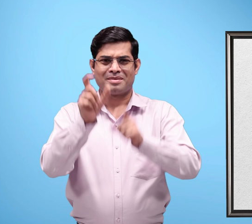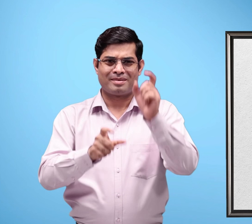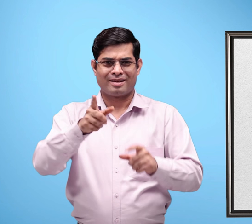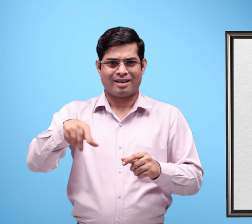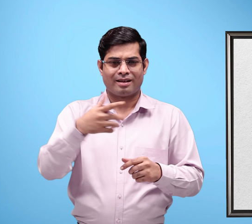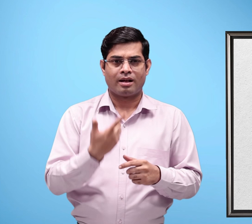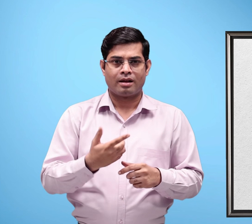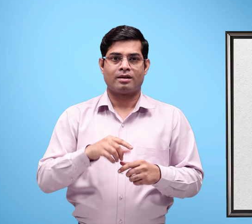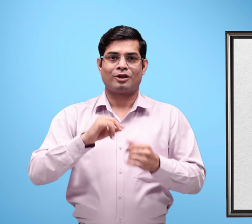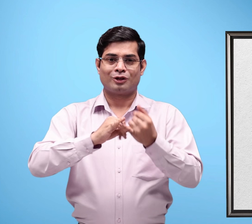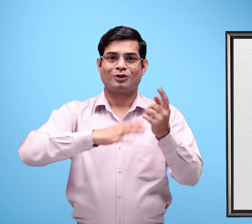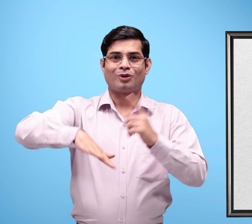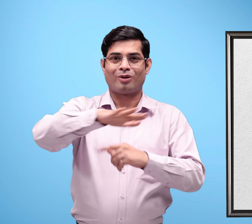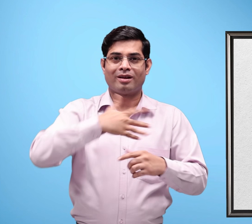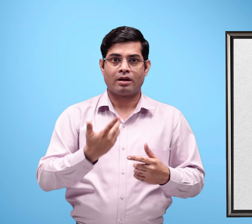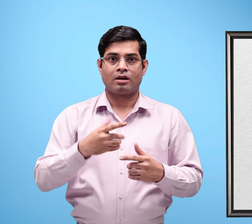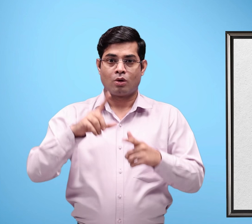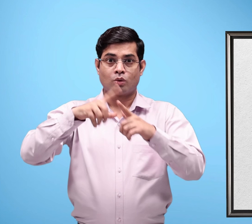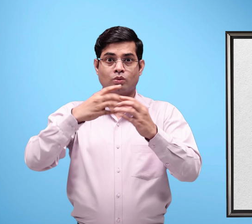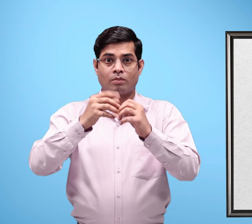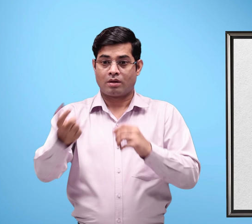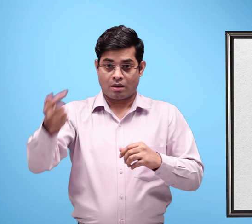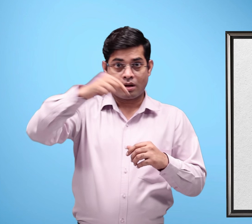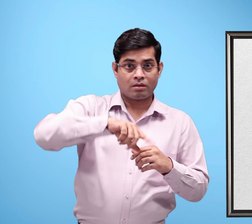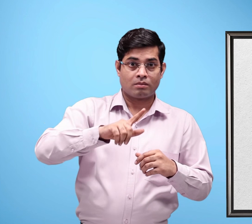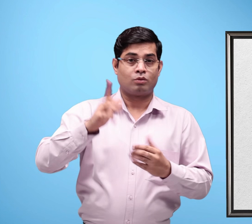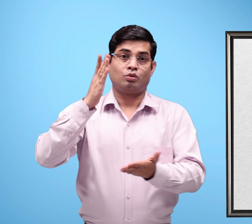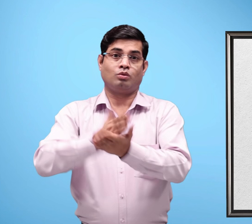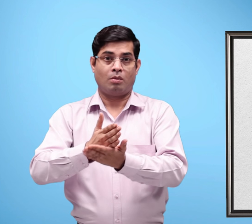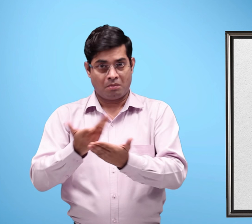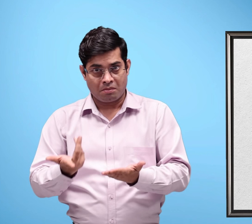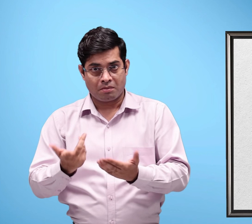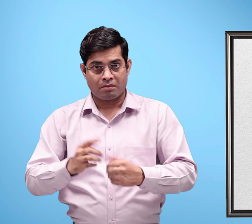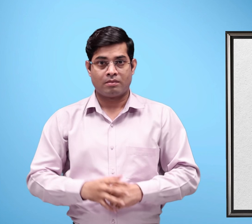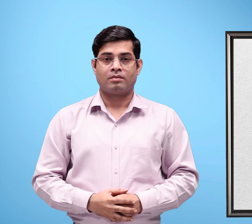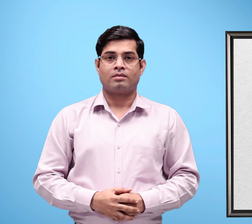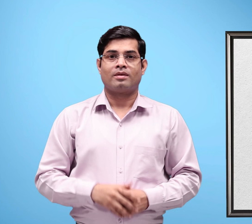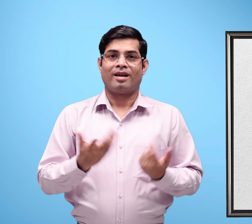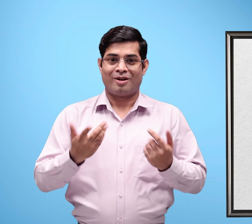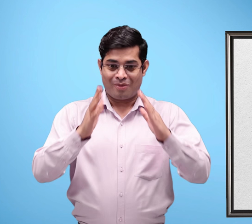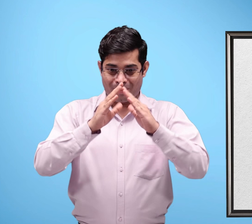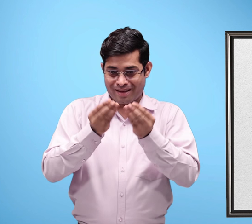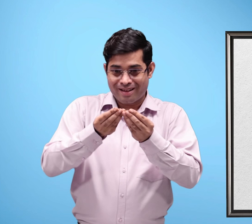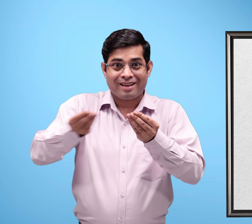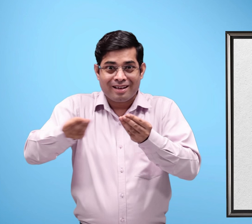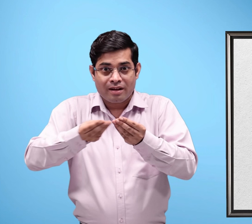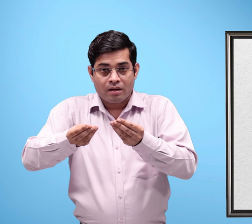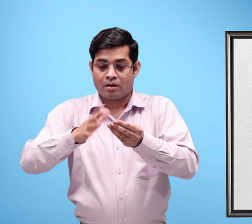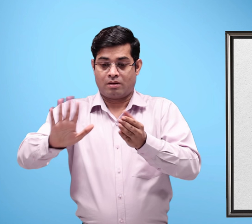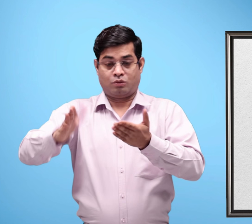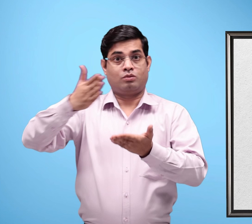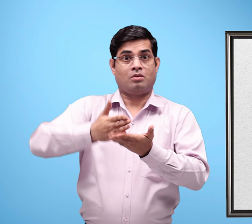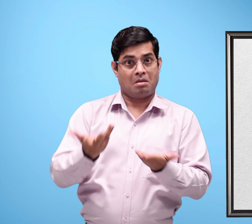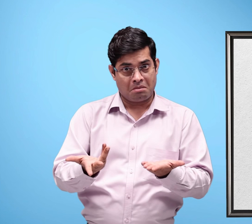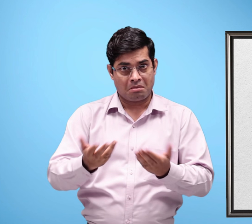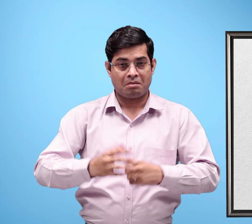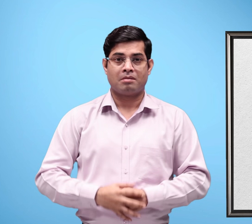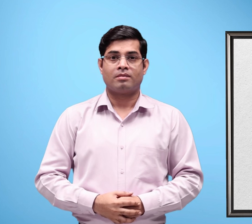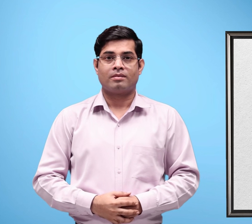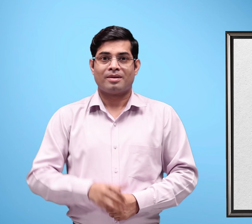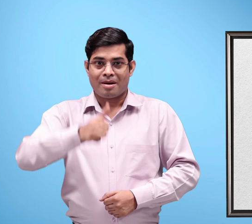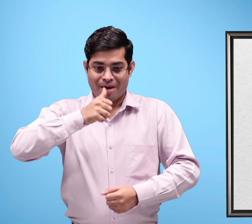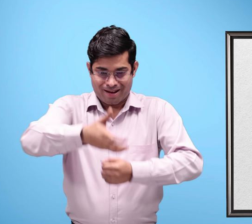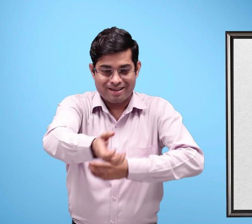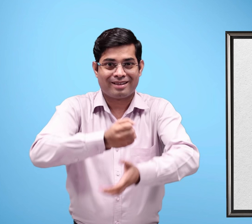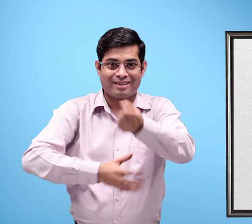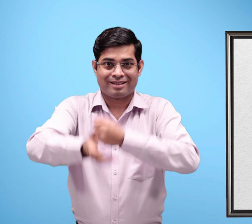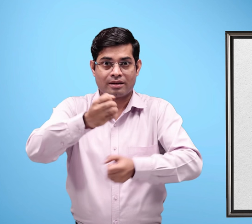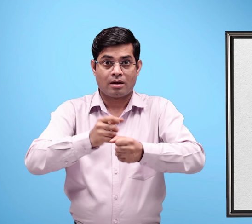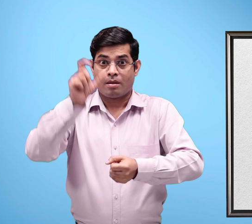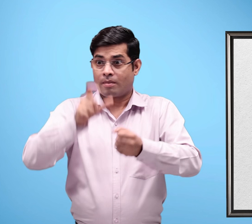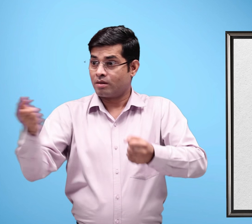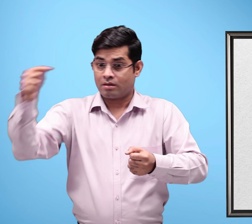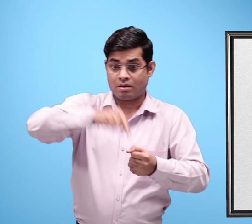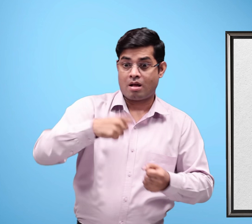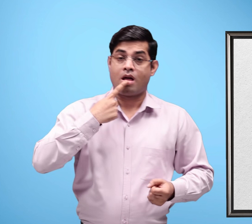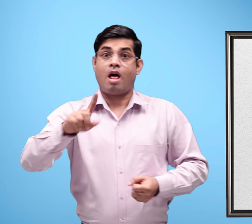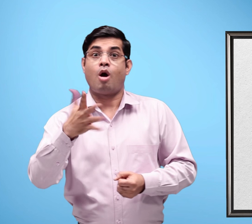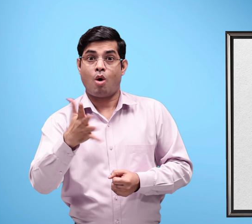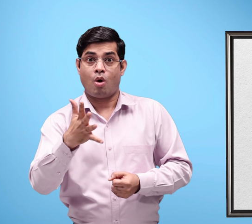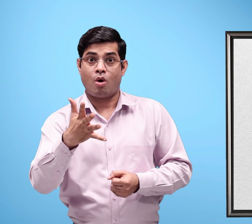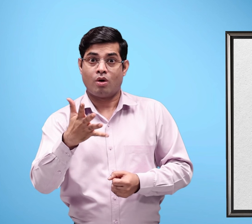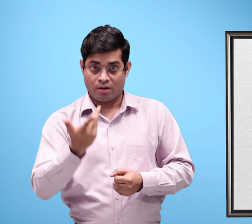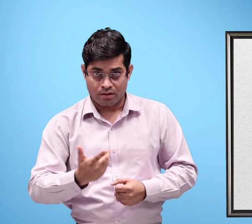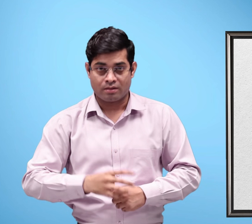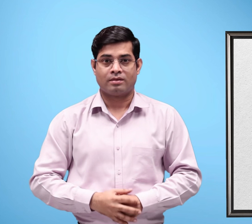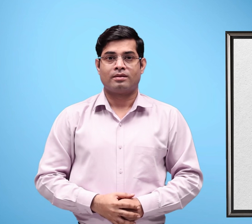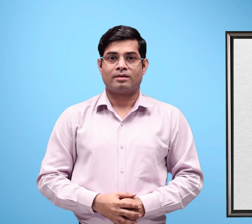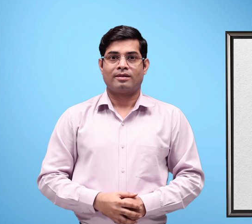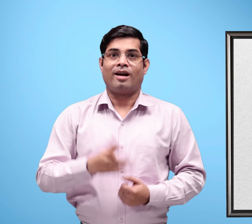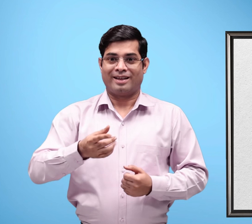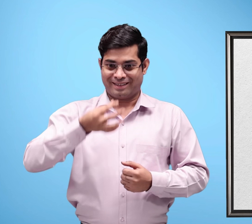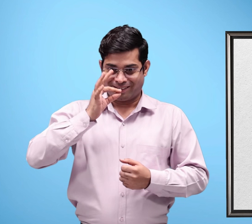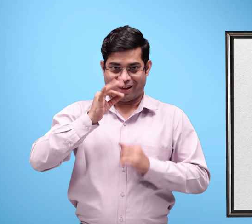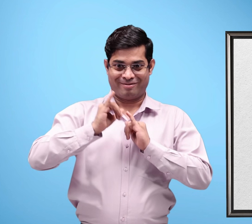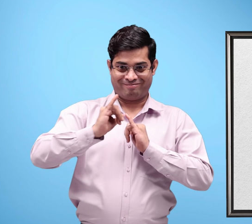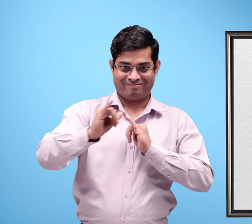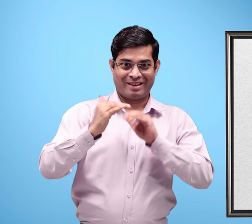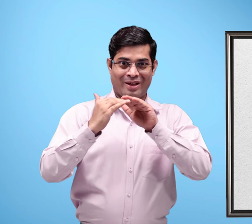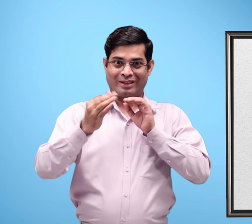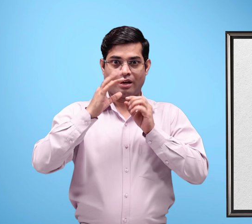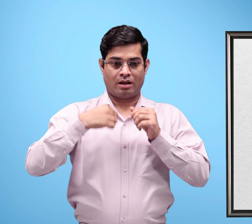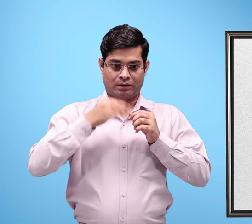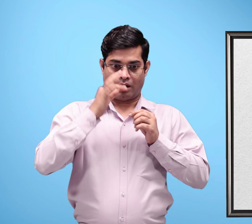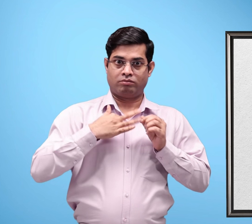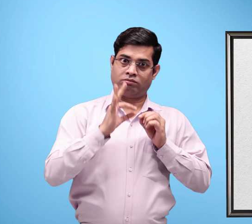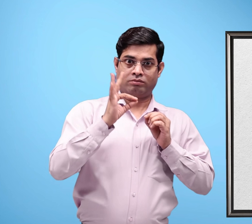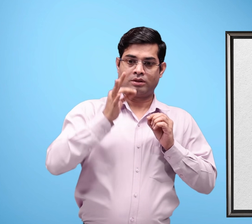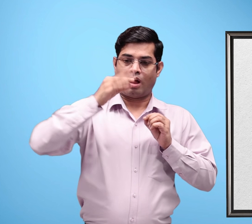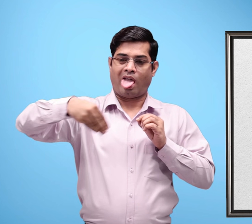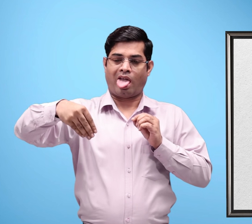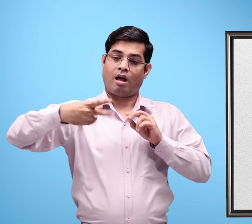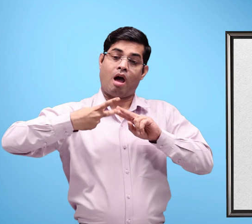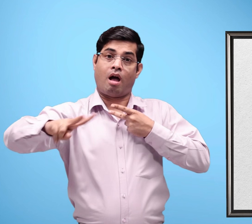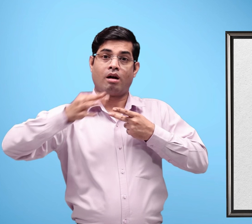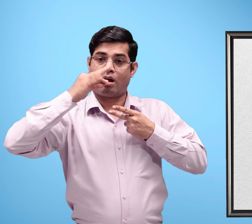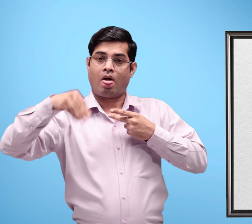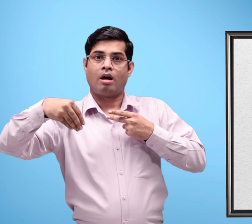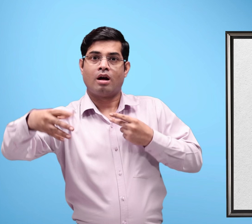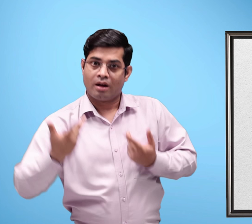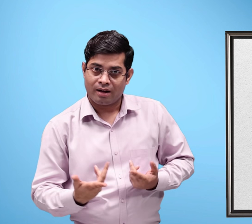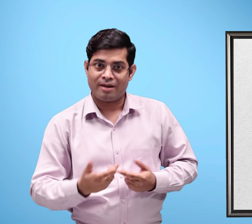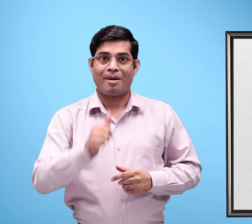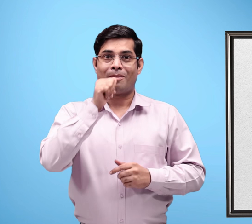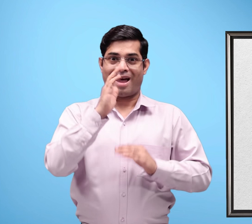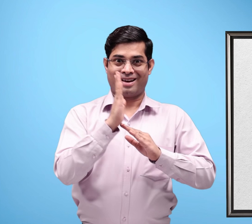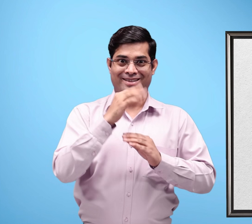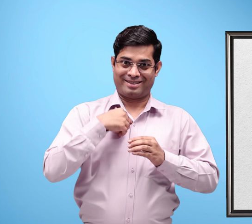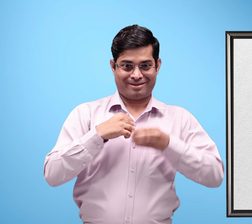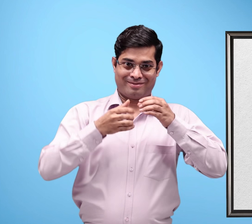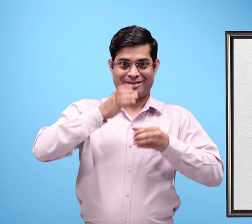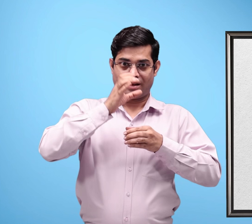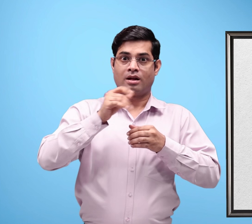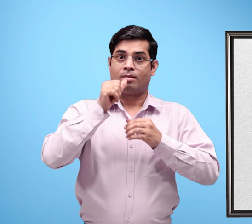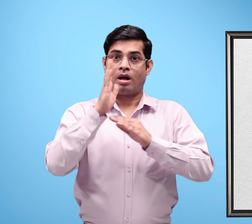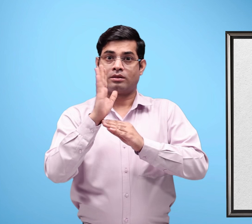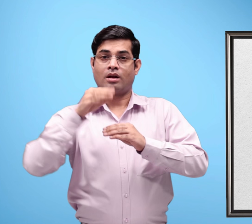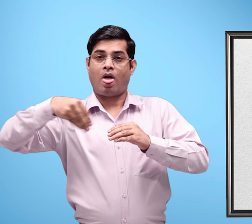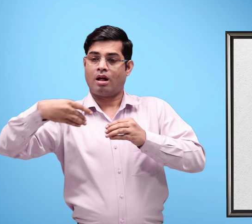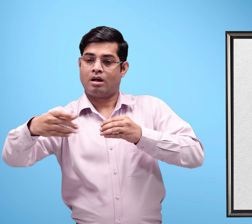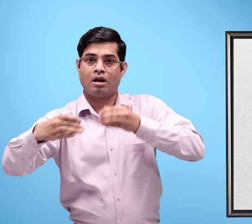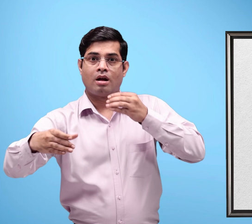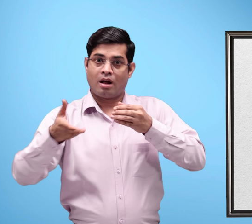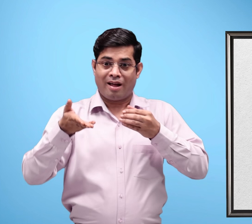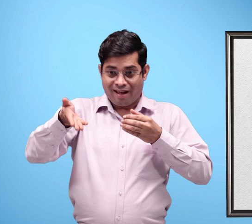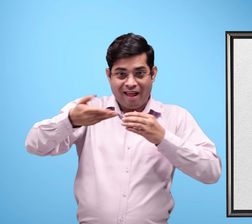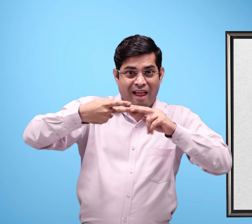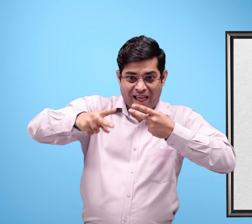in certain activities and taking up jobs or stop them from living in certain neighbourhoods prevent them from taking water from the same well or hand pump or not allow them to drink tea in the same cups or glasses as others it is discrimination against them